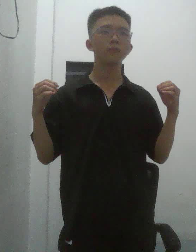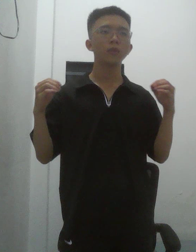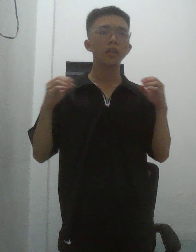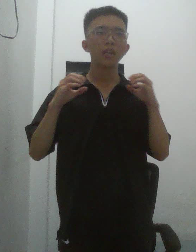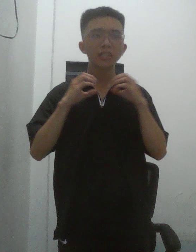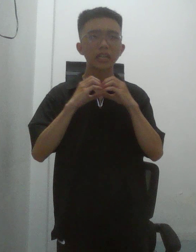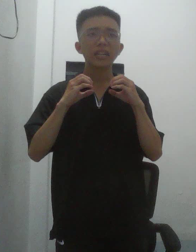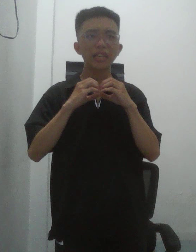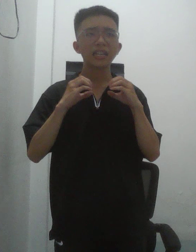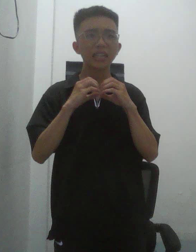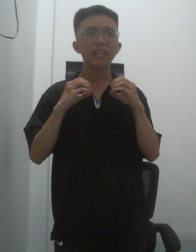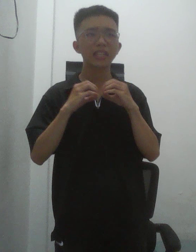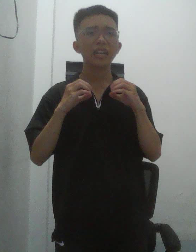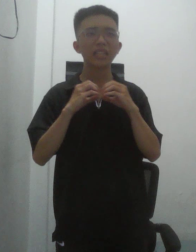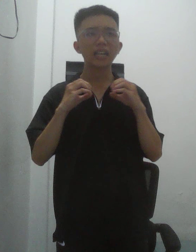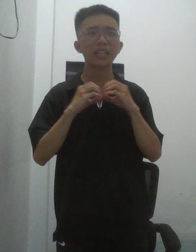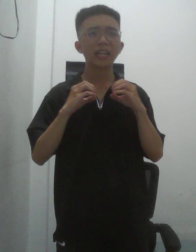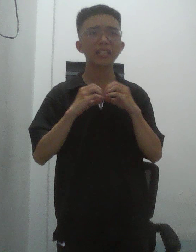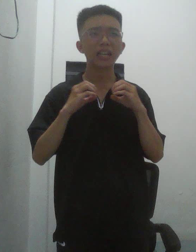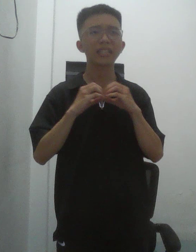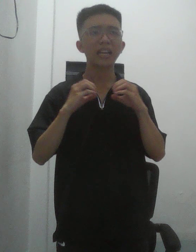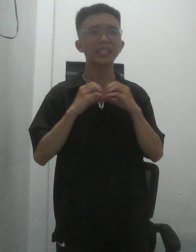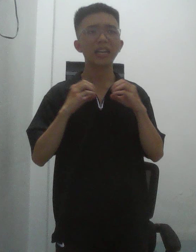cai nhau